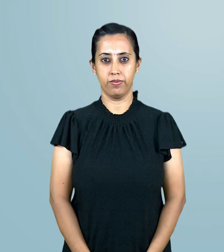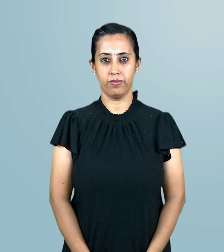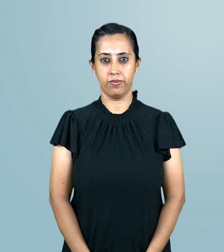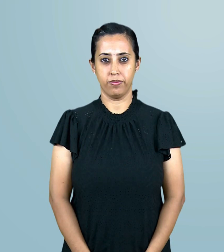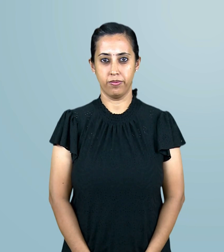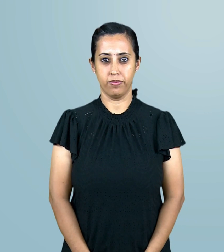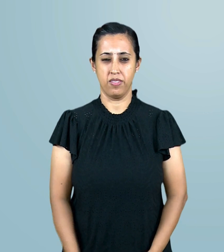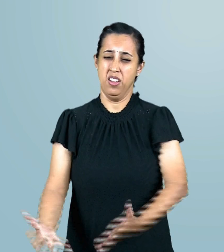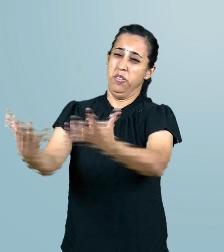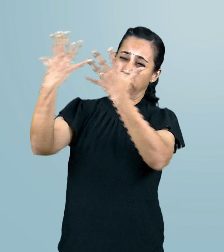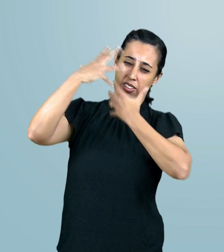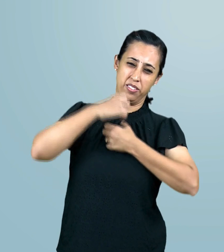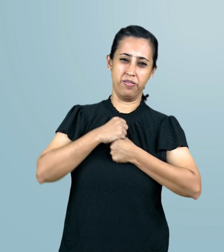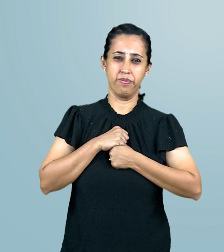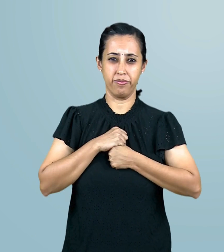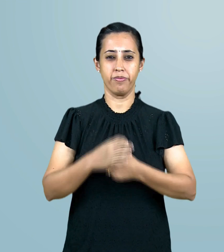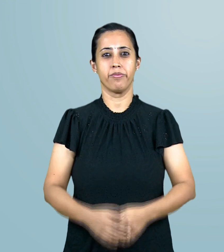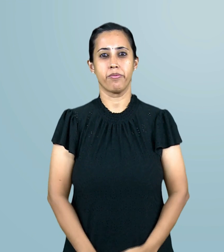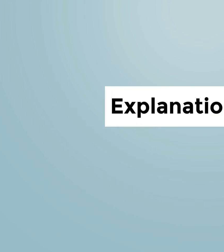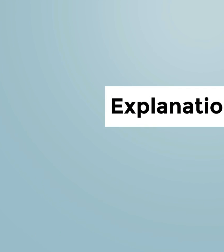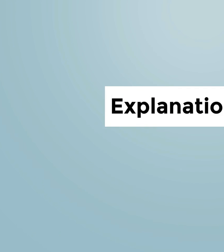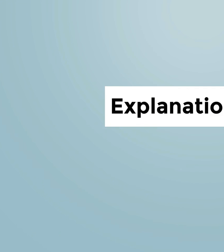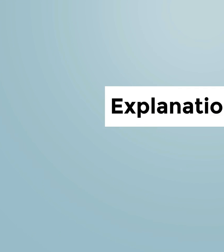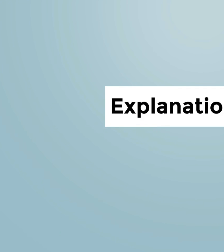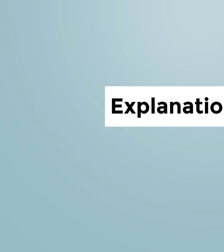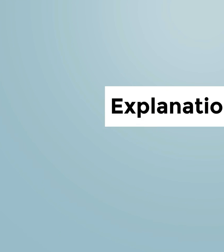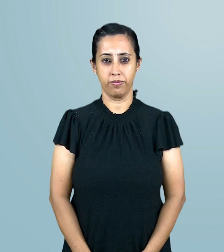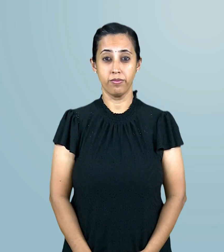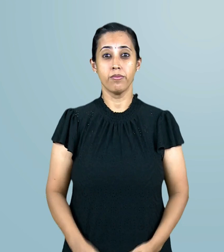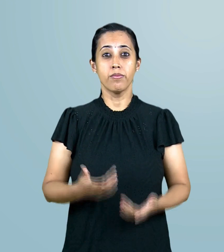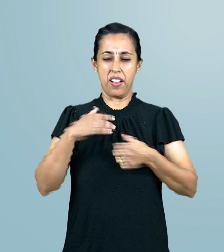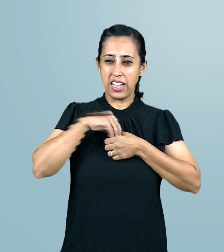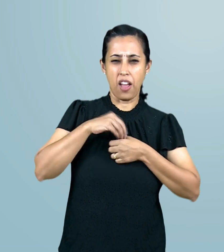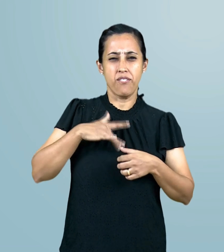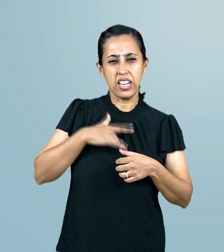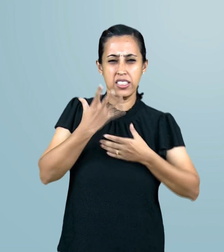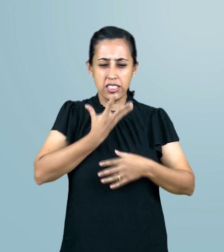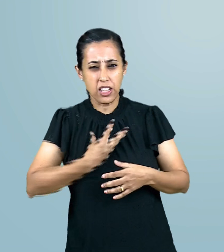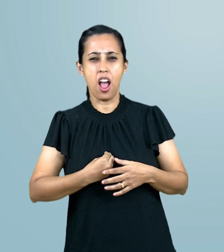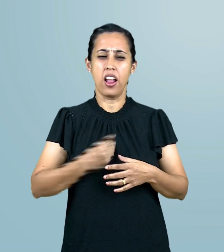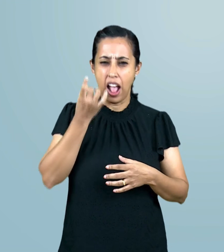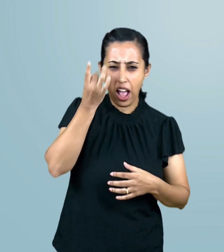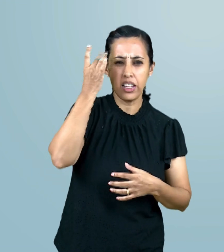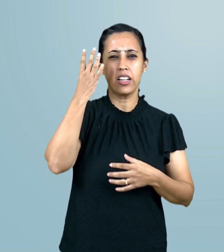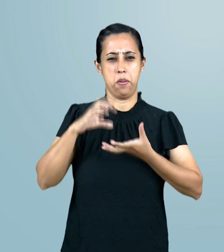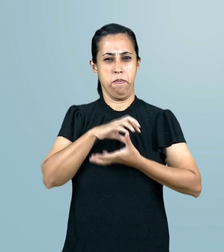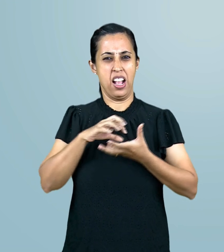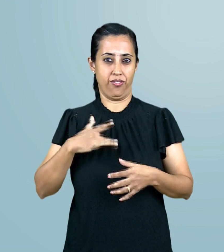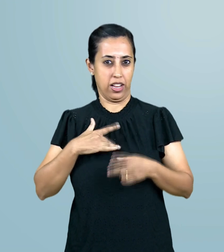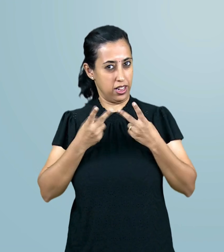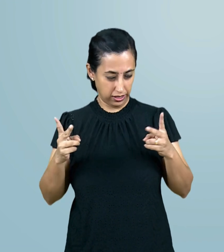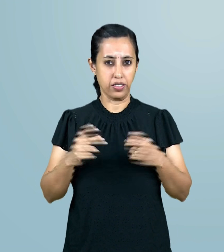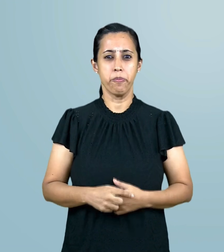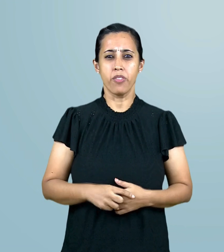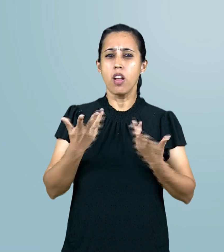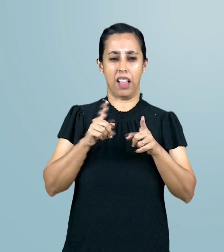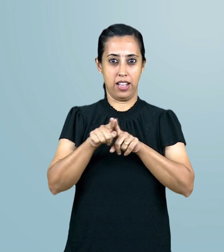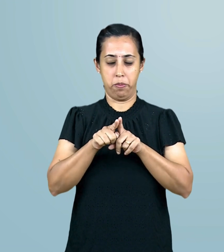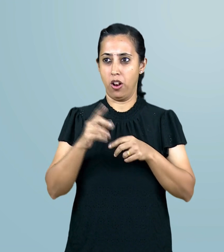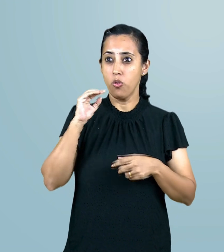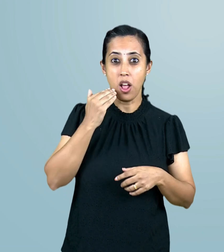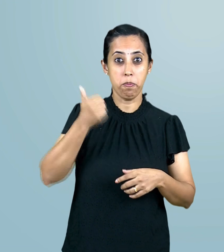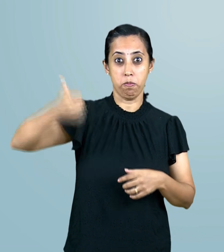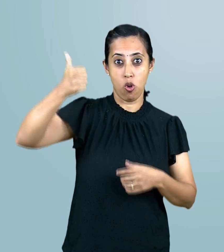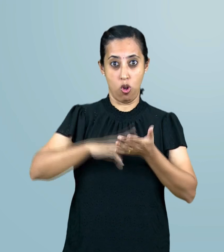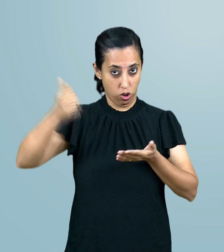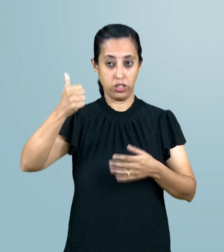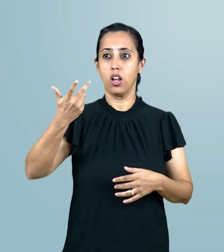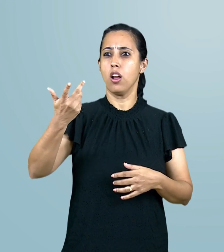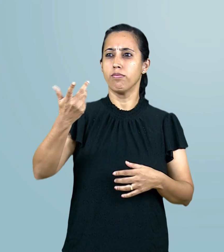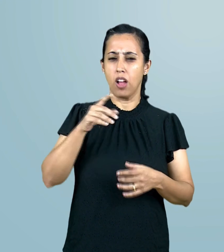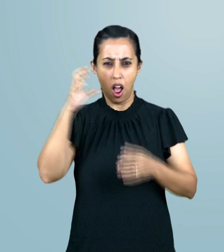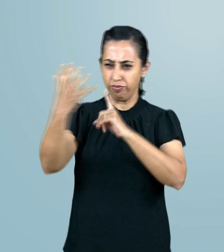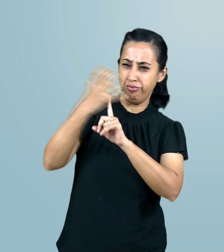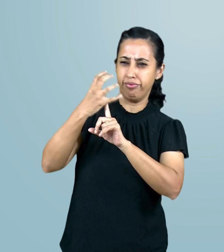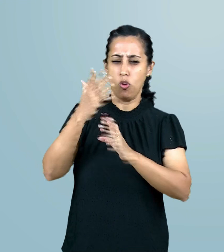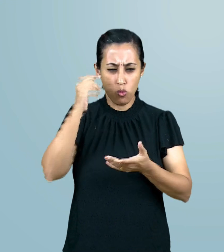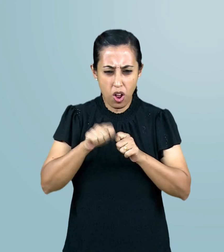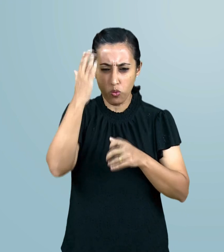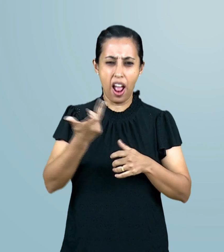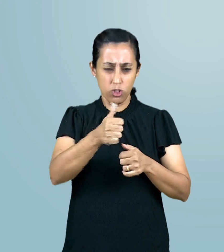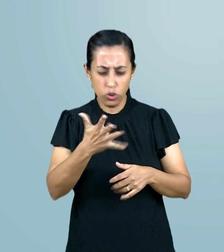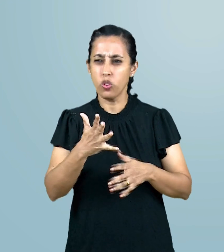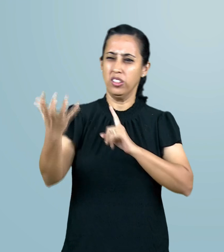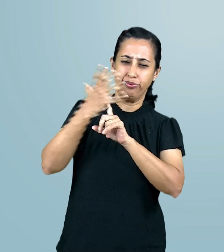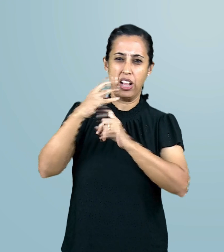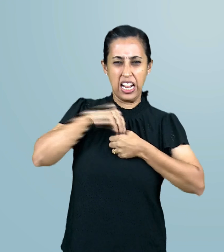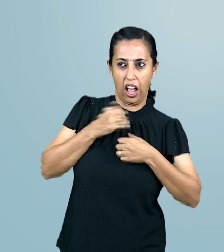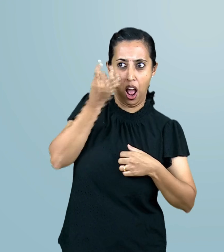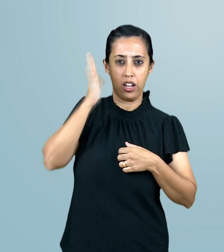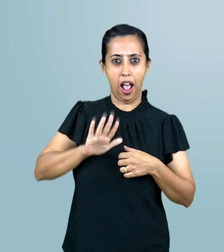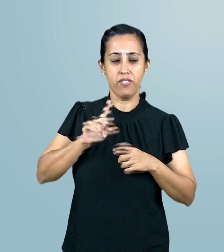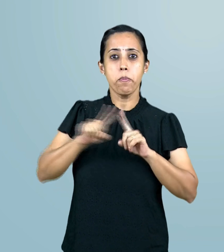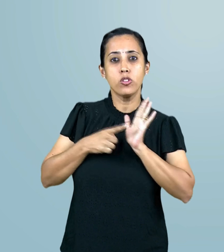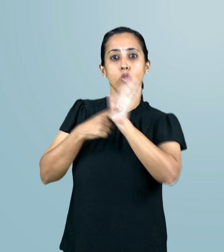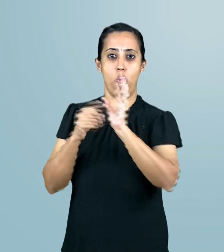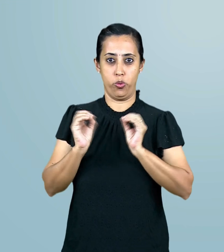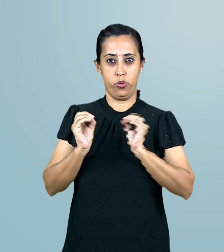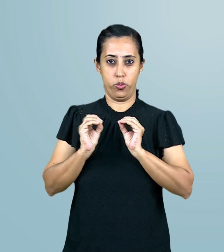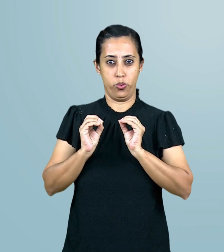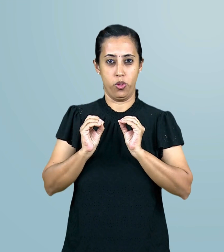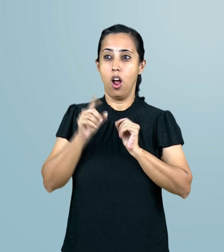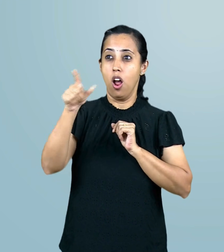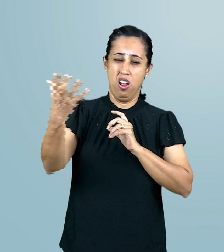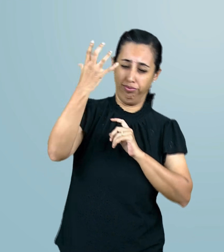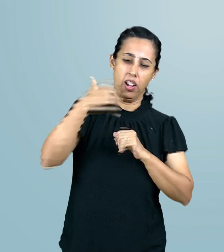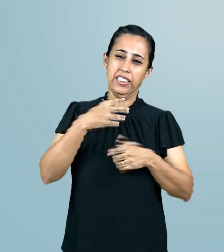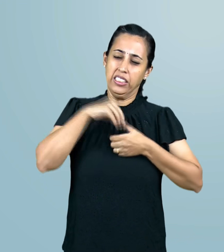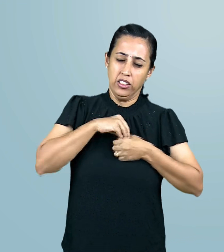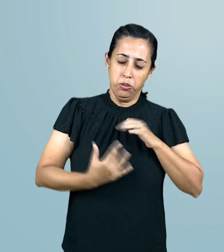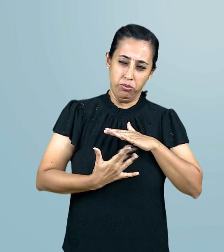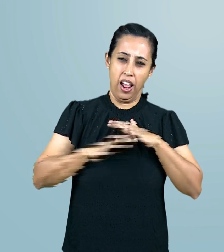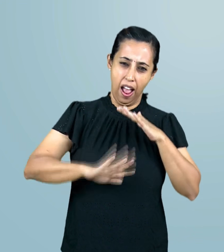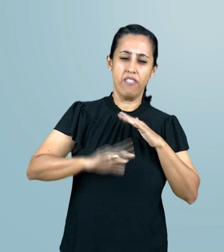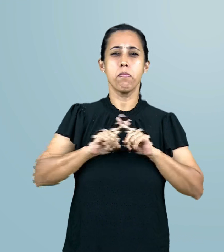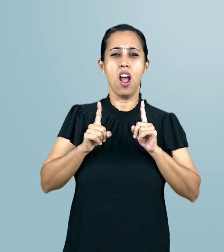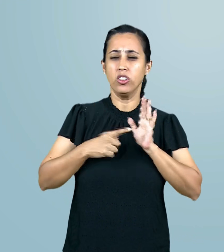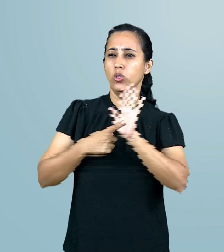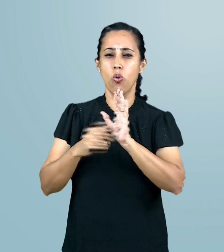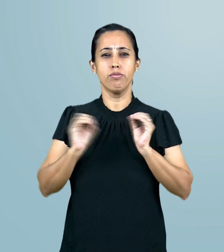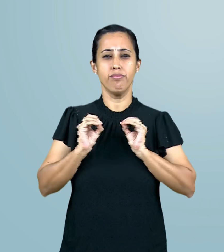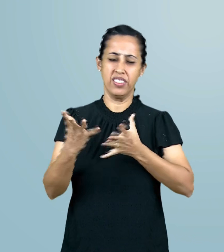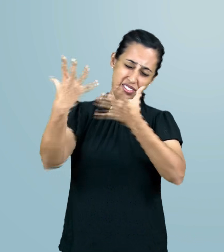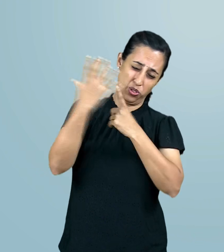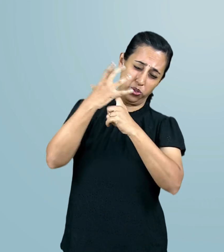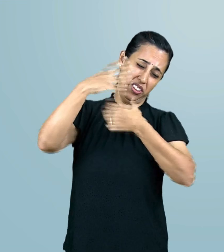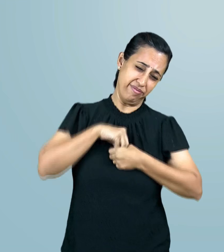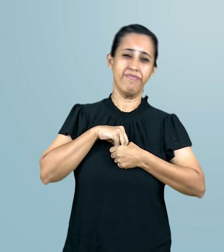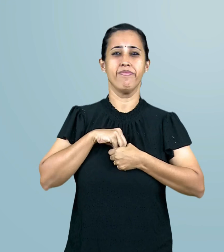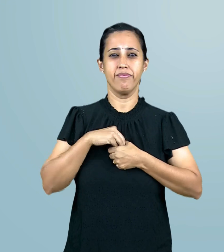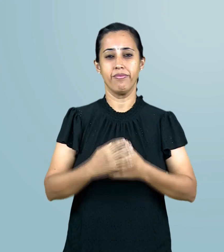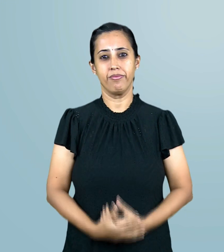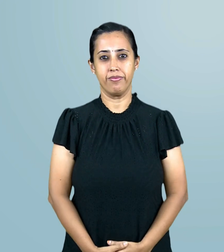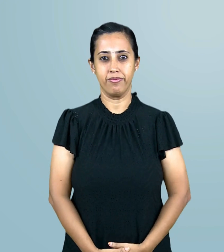Bitter